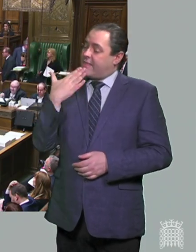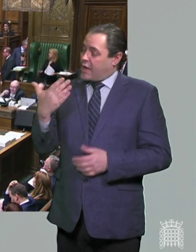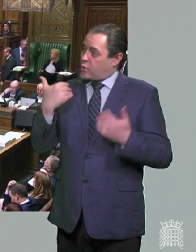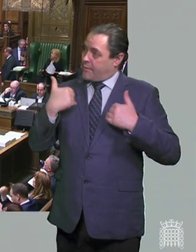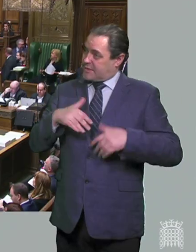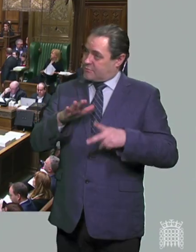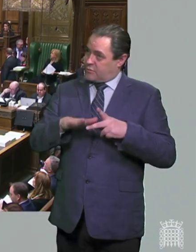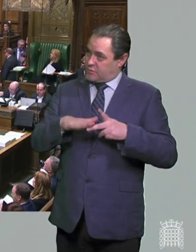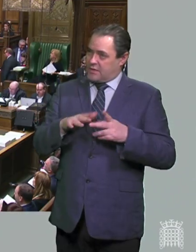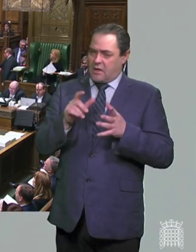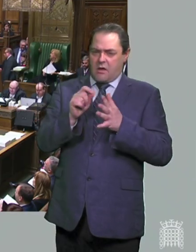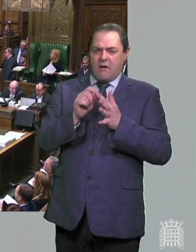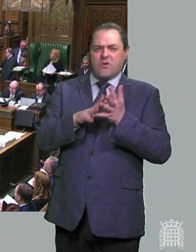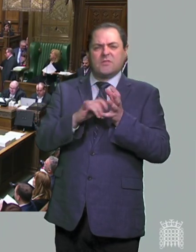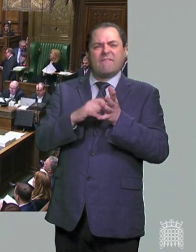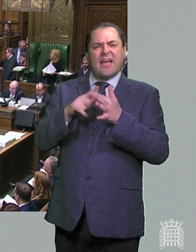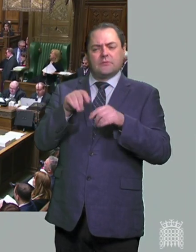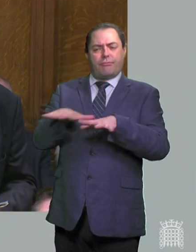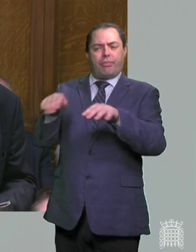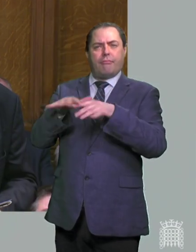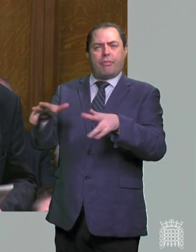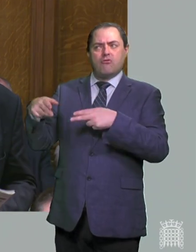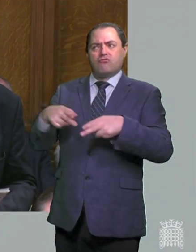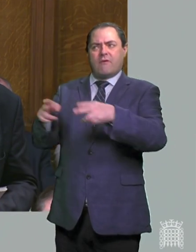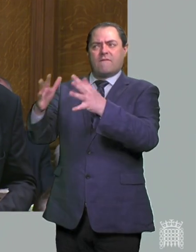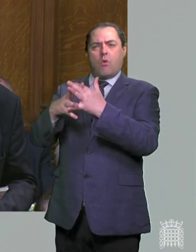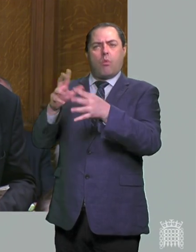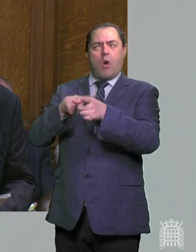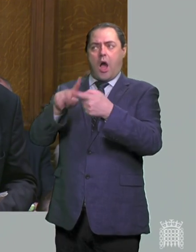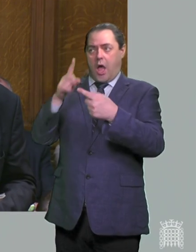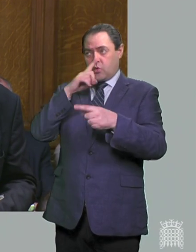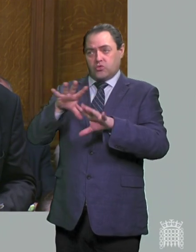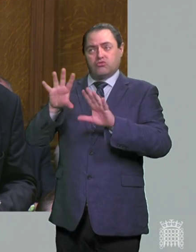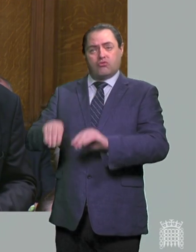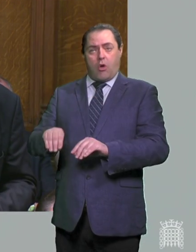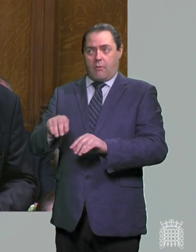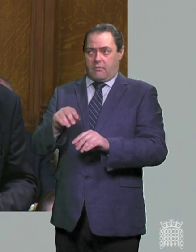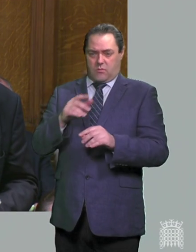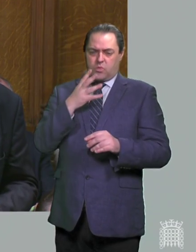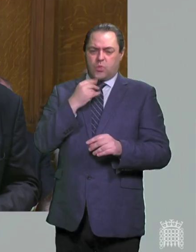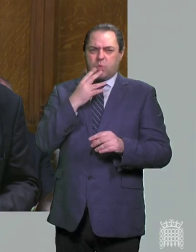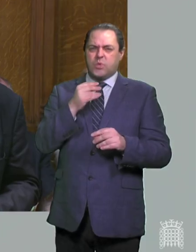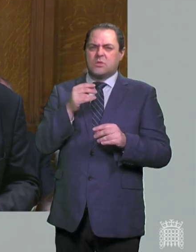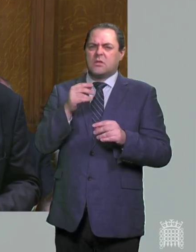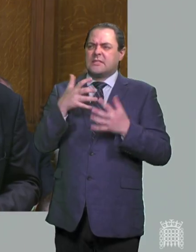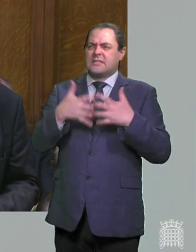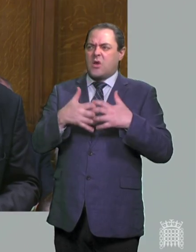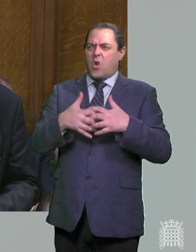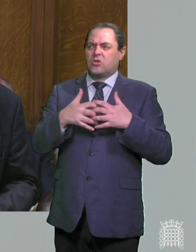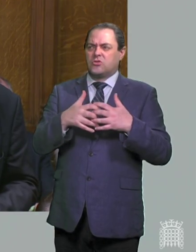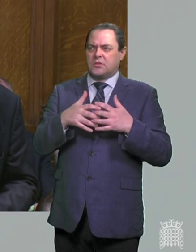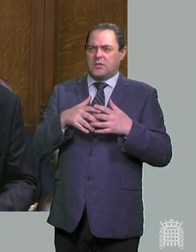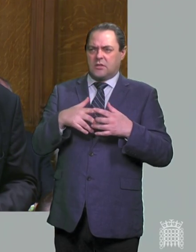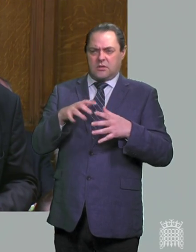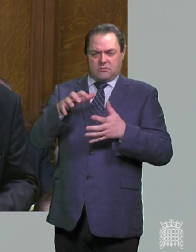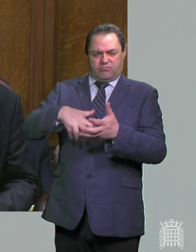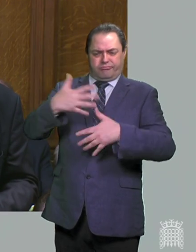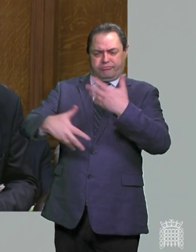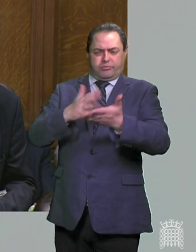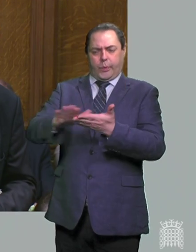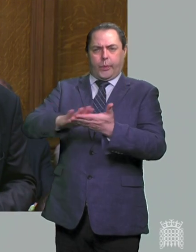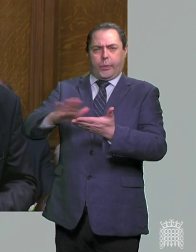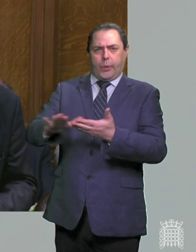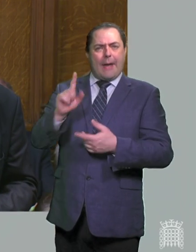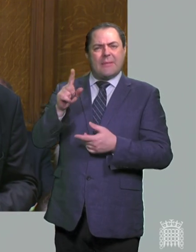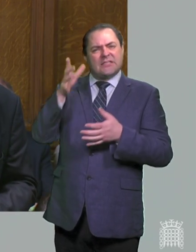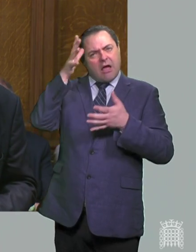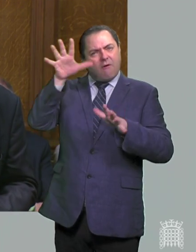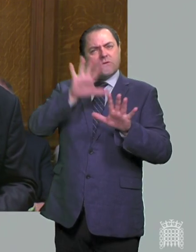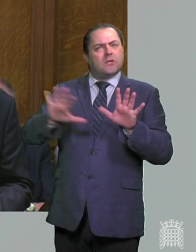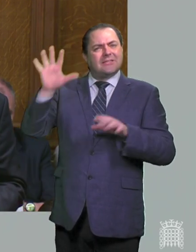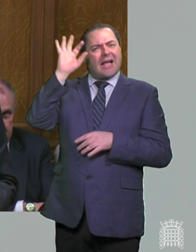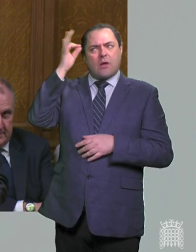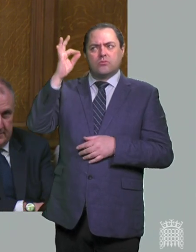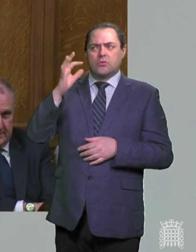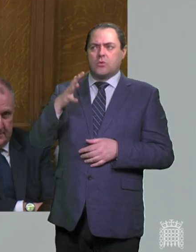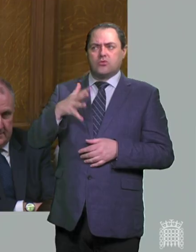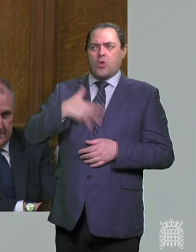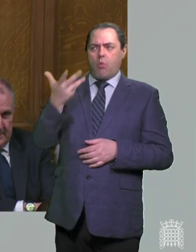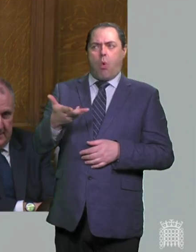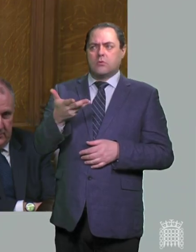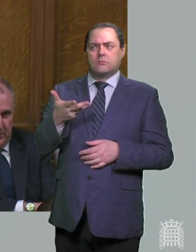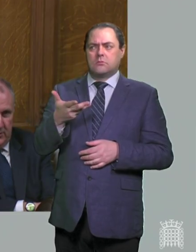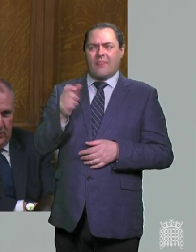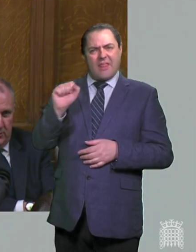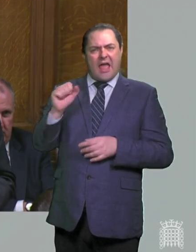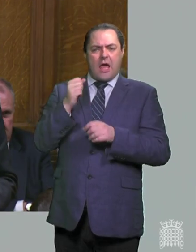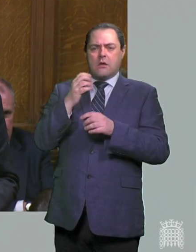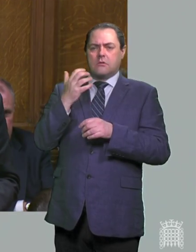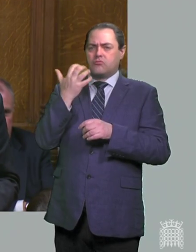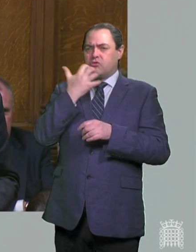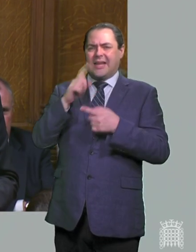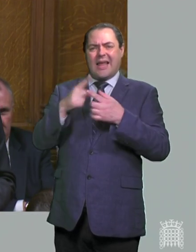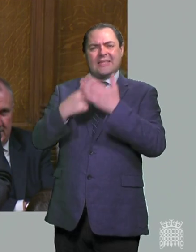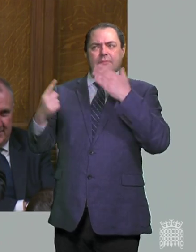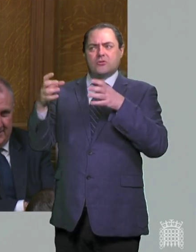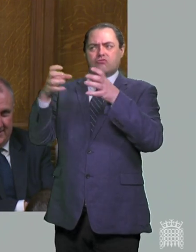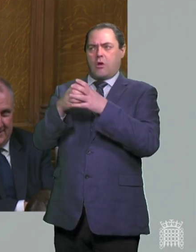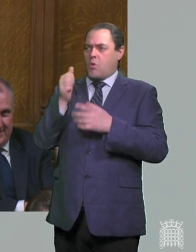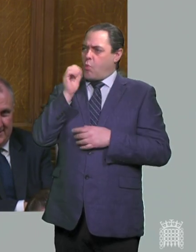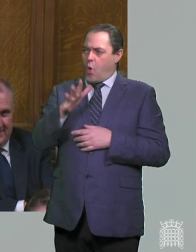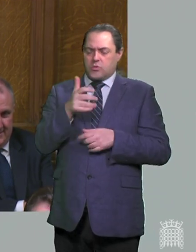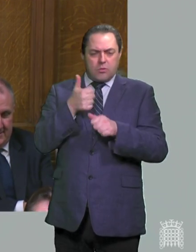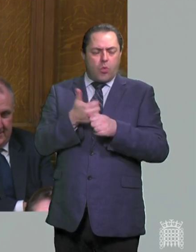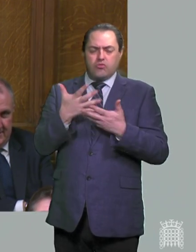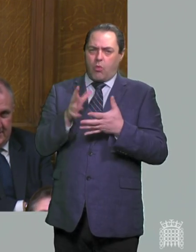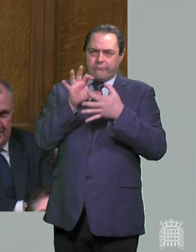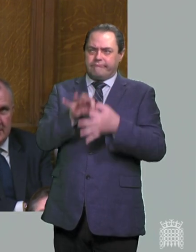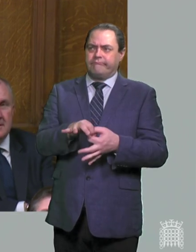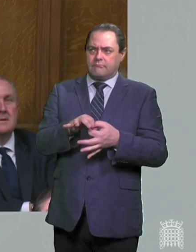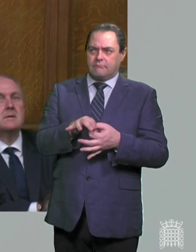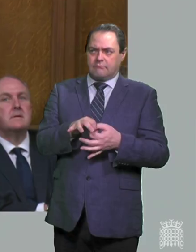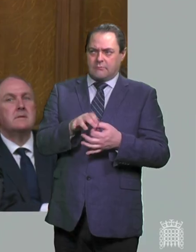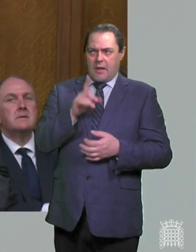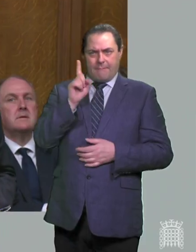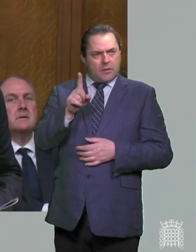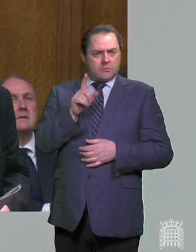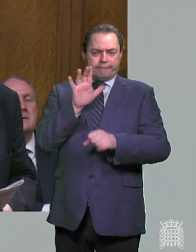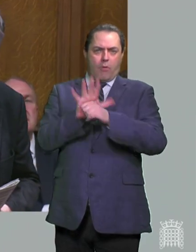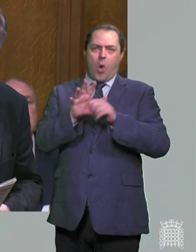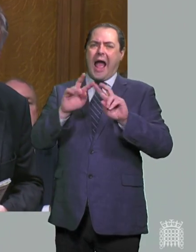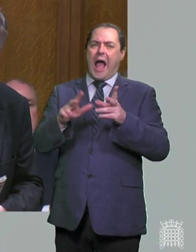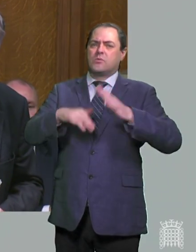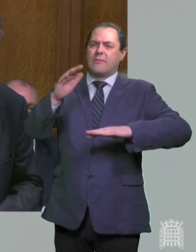Phosphates leaching into the River Wye could be stopped by proven phosphate-stripping technology attached to anaerobic digesters, but Herefordshire Council’s bypass-hating Green and independent group will not support or engage, despite a moratorium on house building.